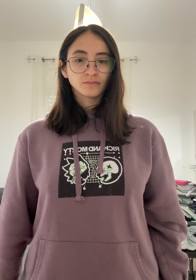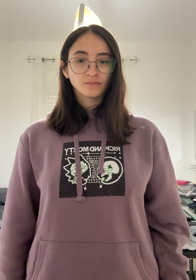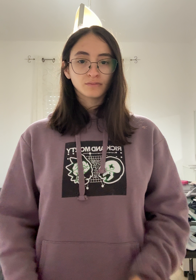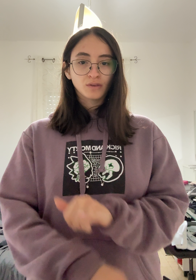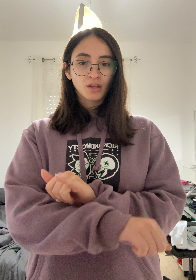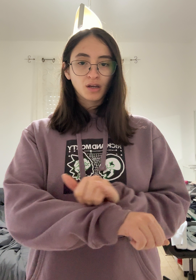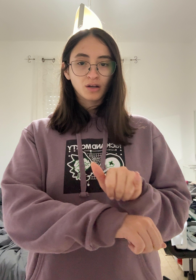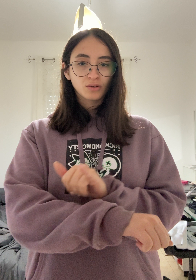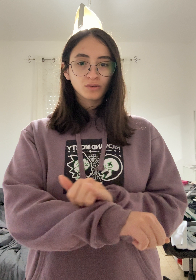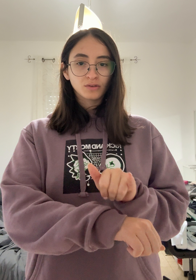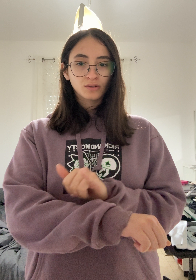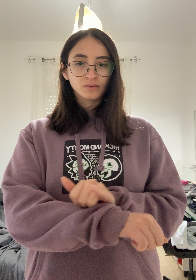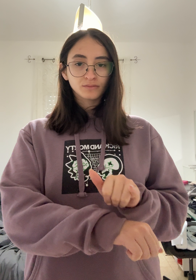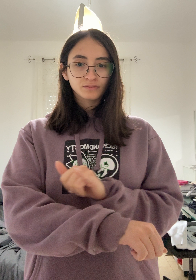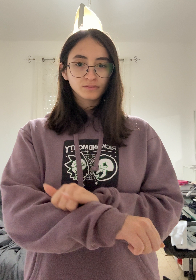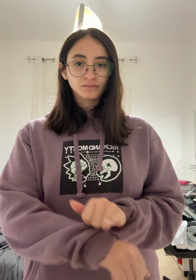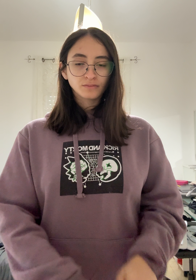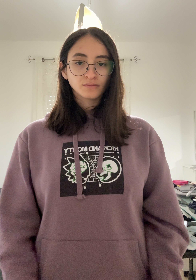ירקות